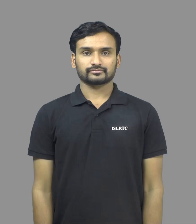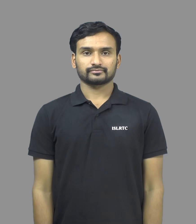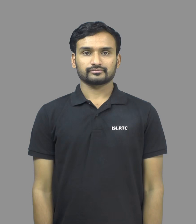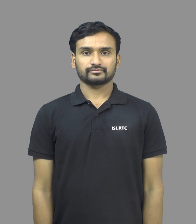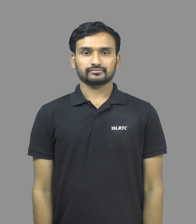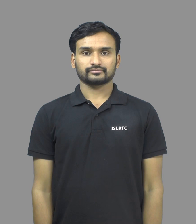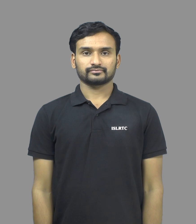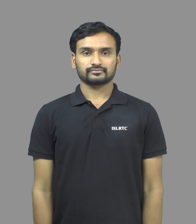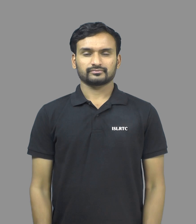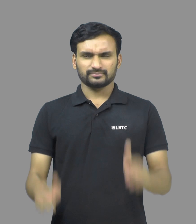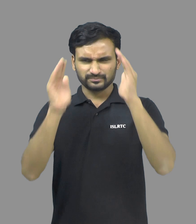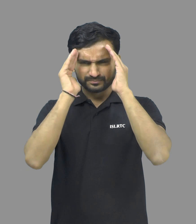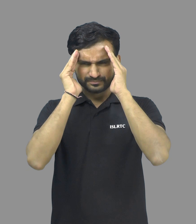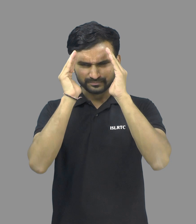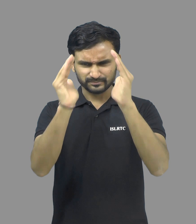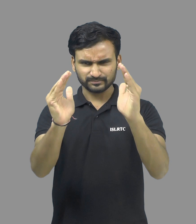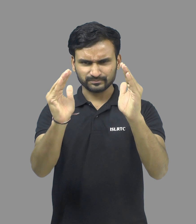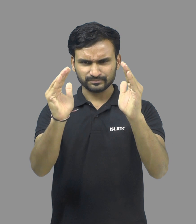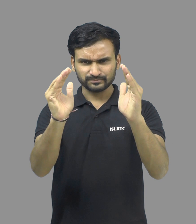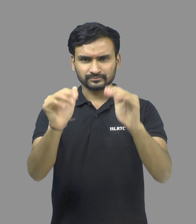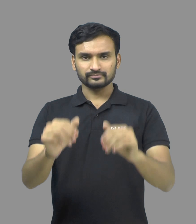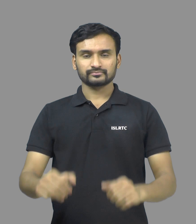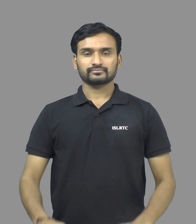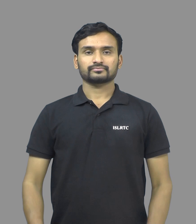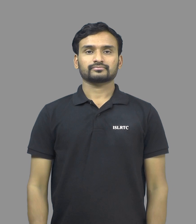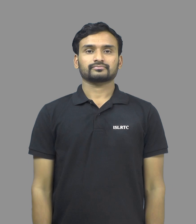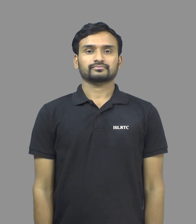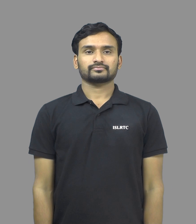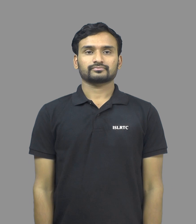Focus